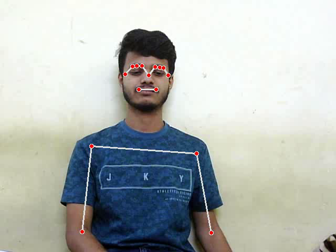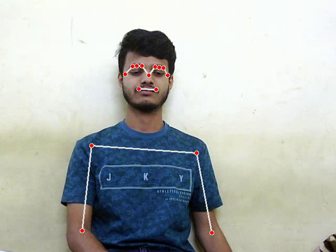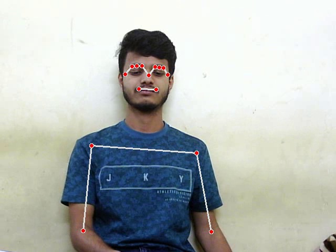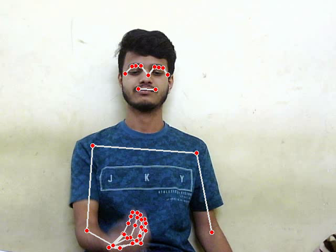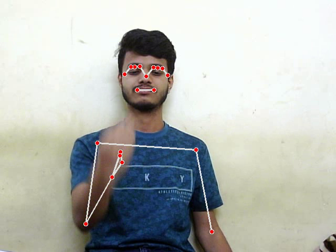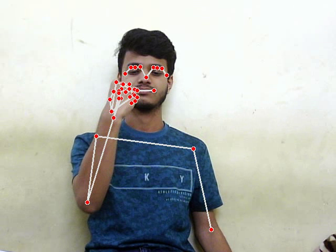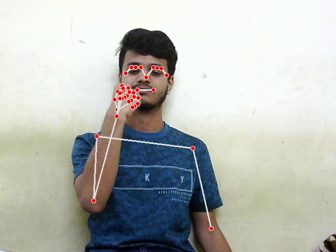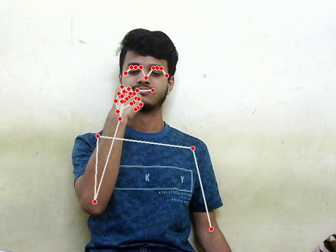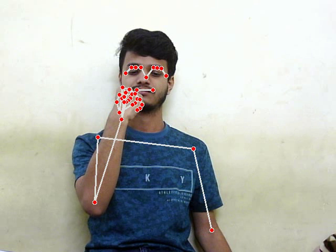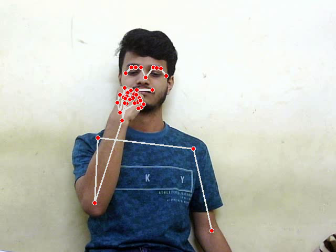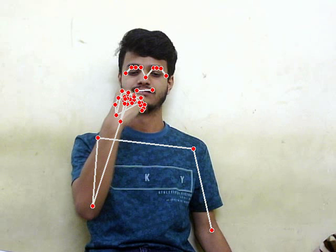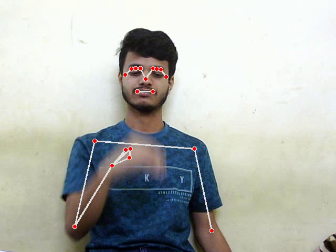eat